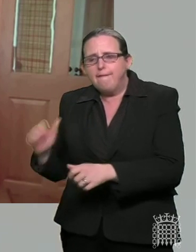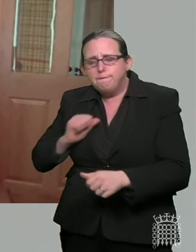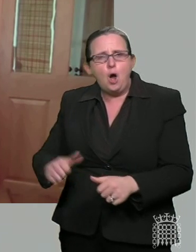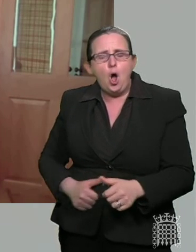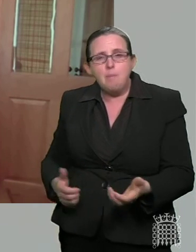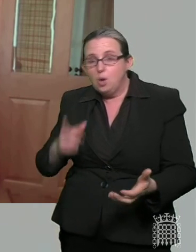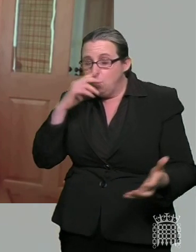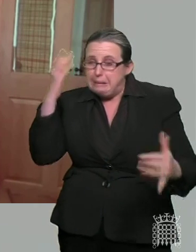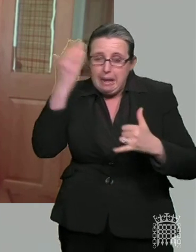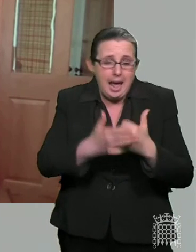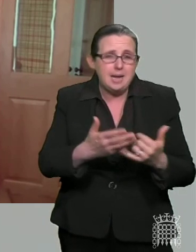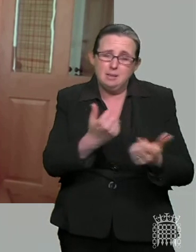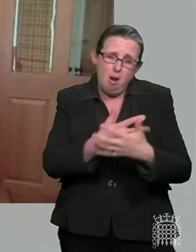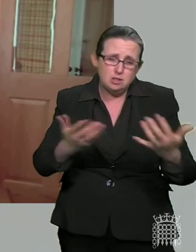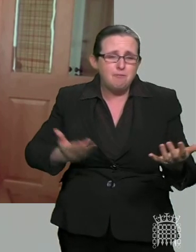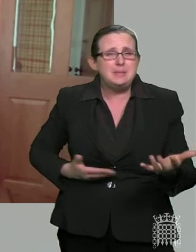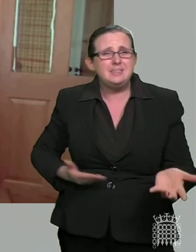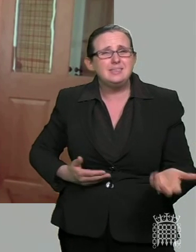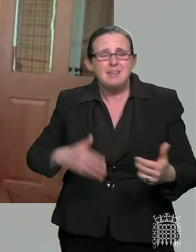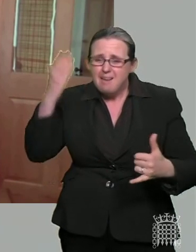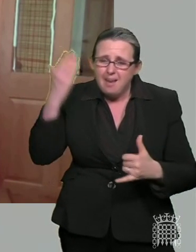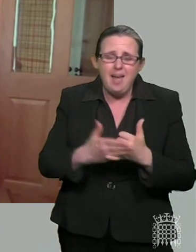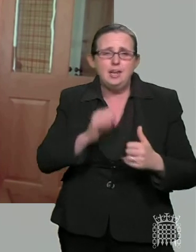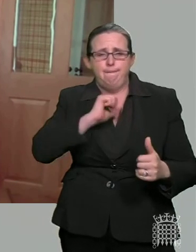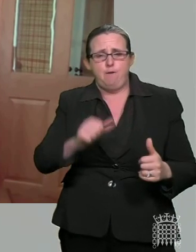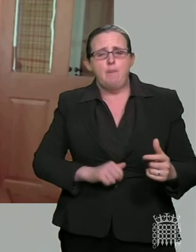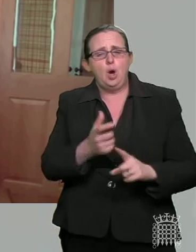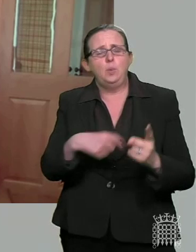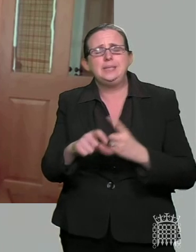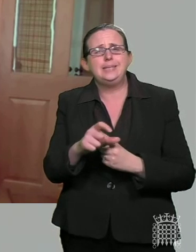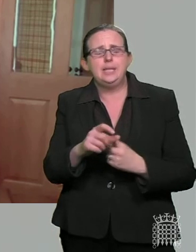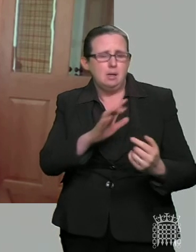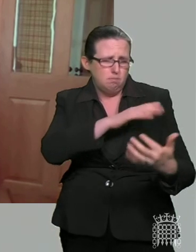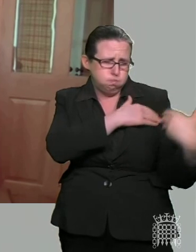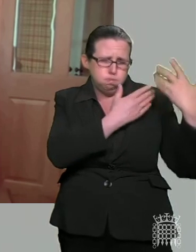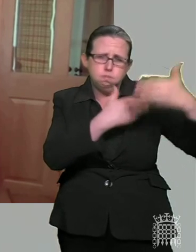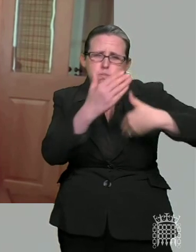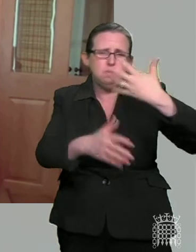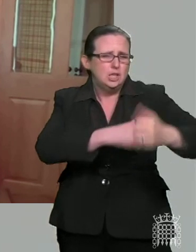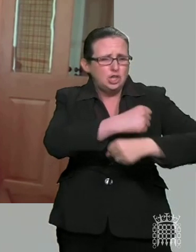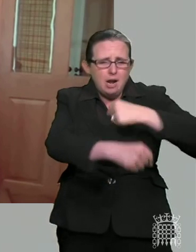It will end a way of life that has endured for generations—generations, Prime Minister.